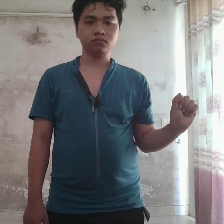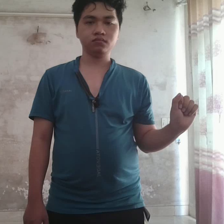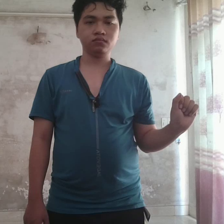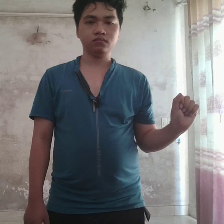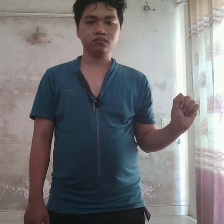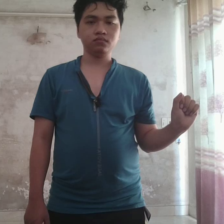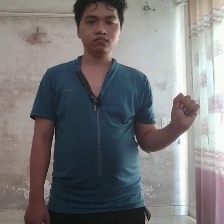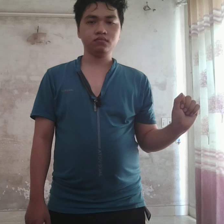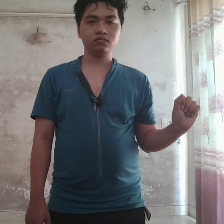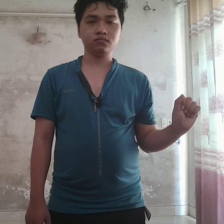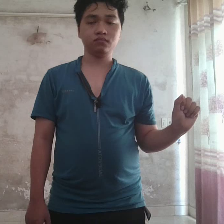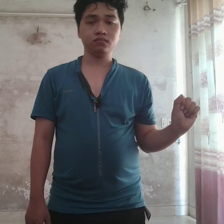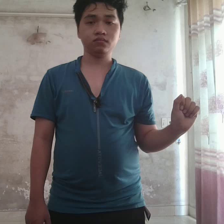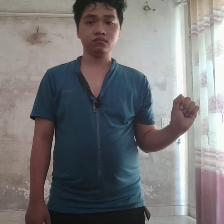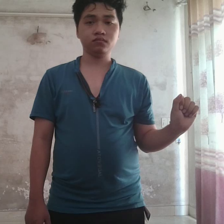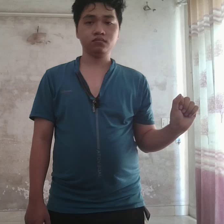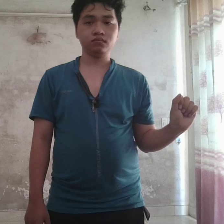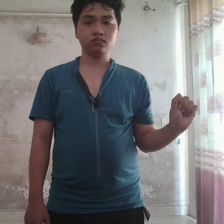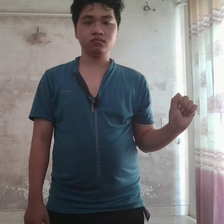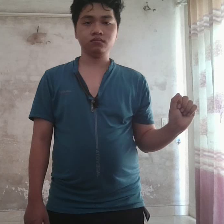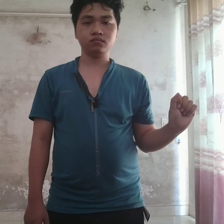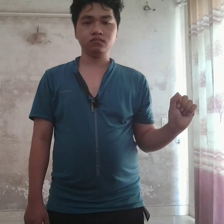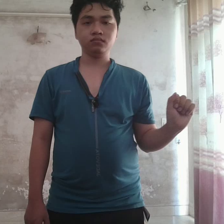a